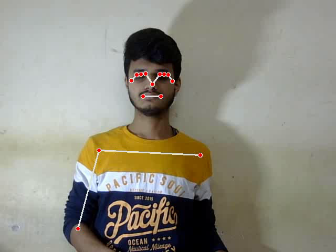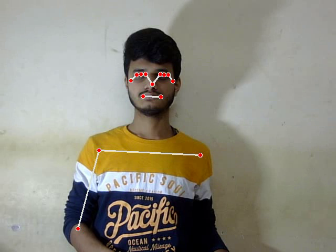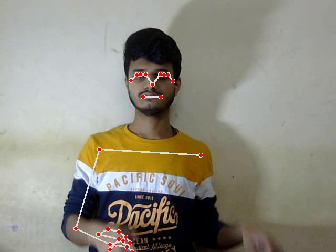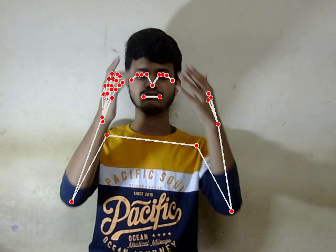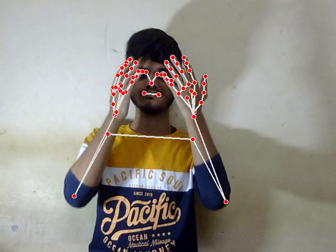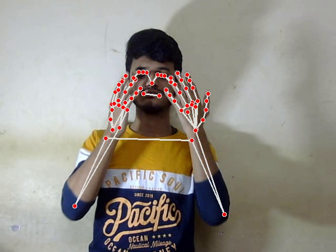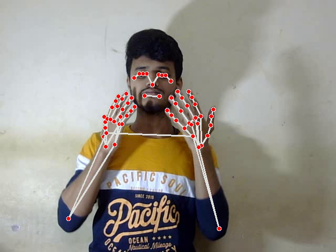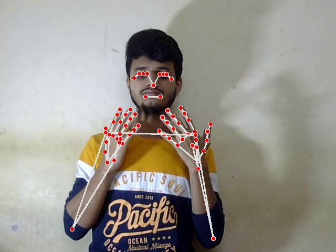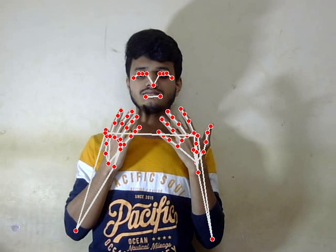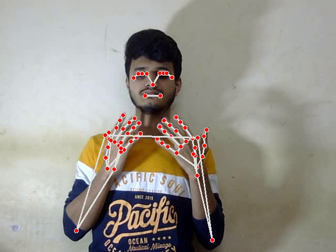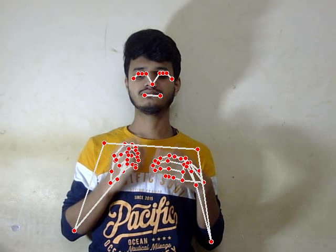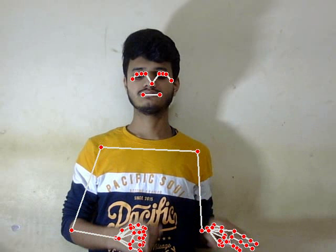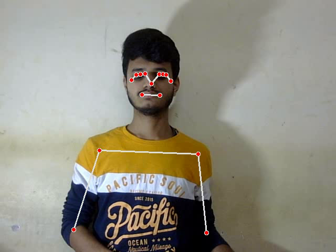sad